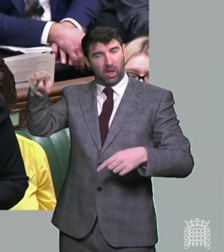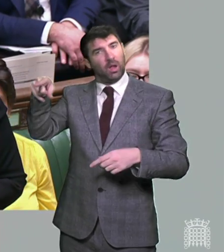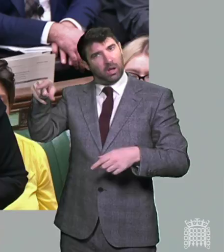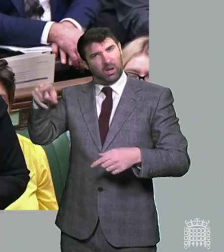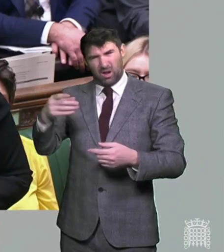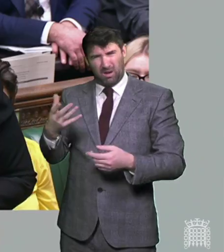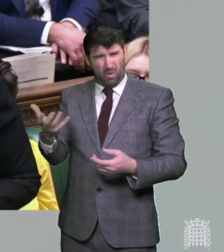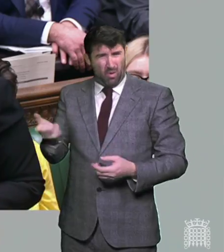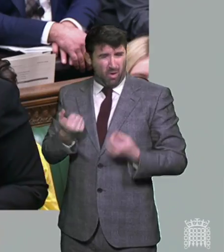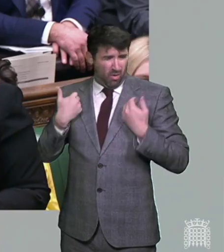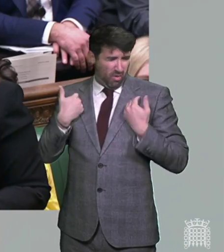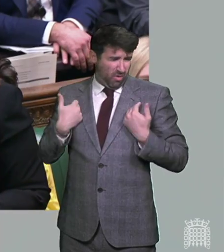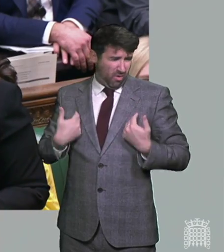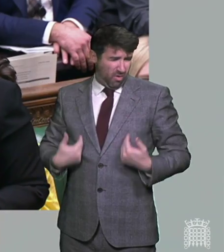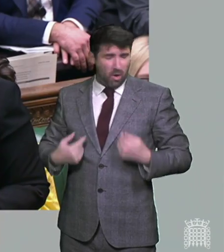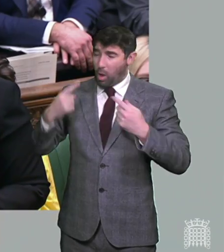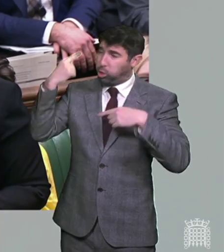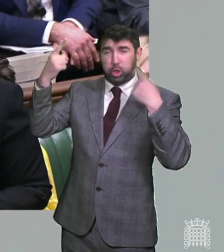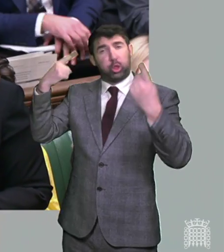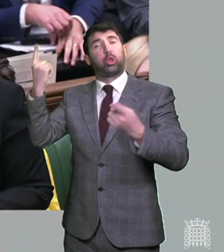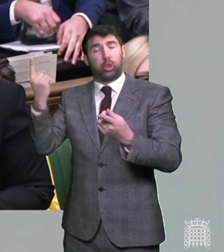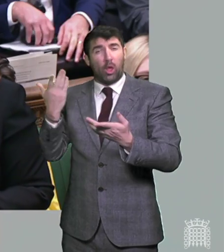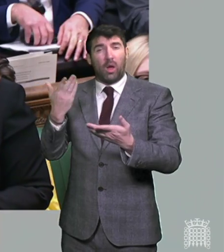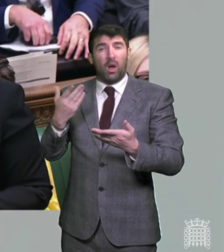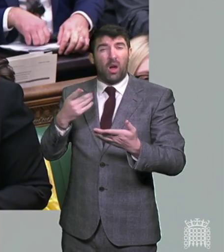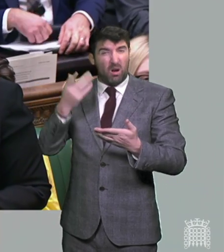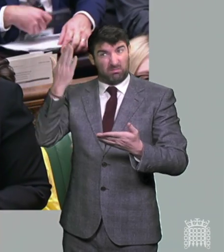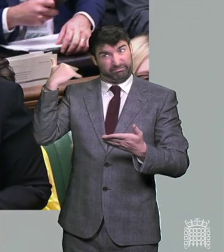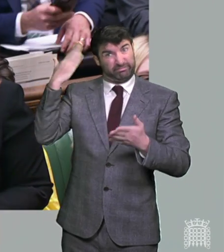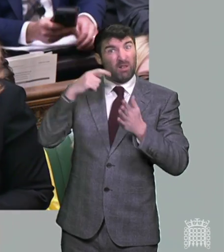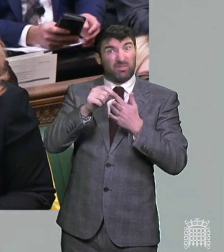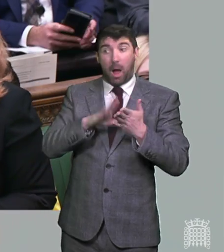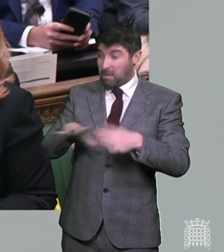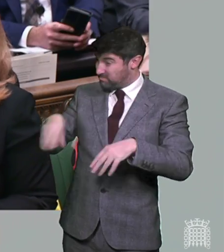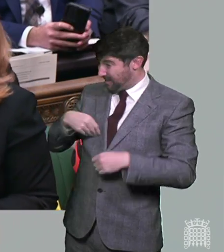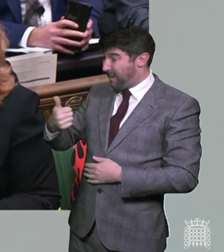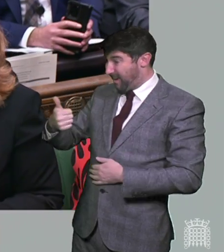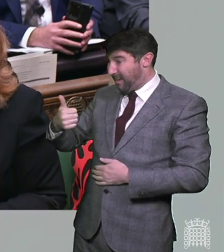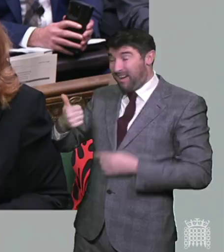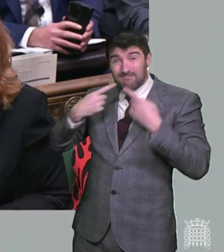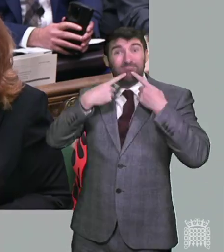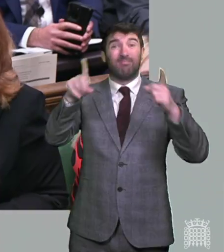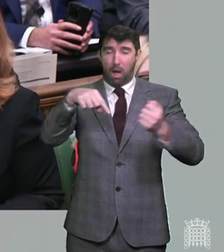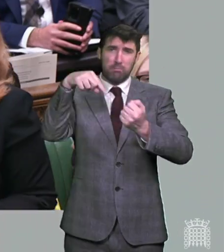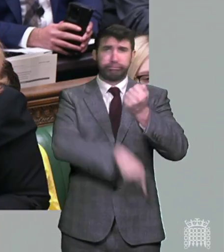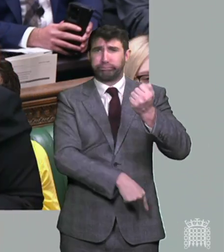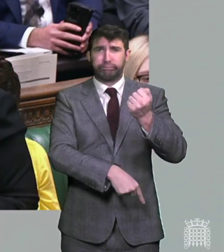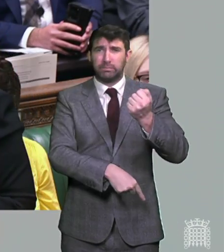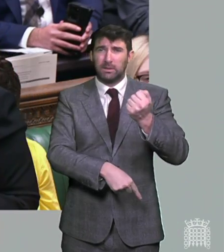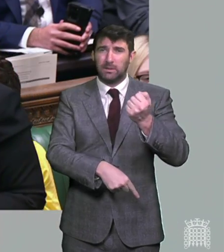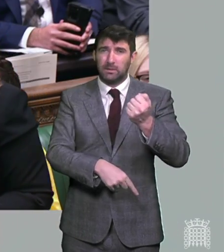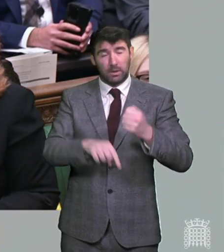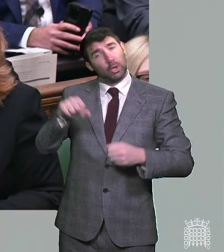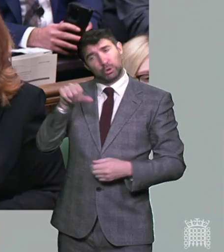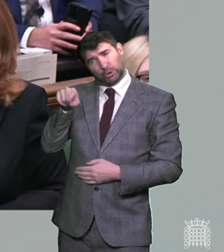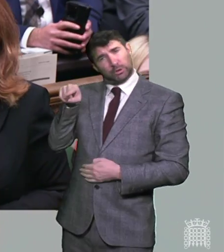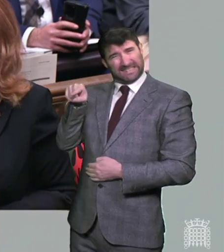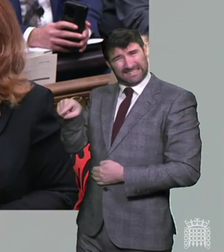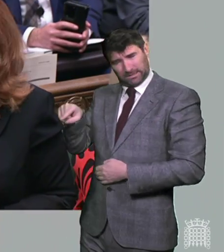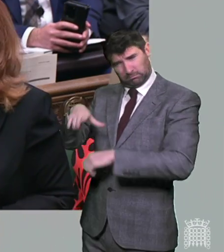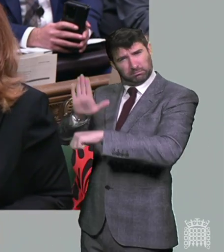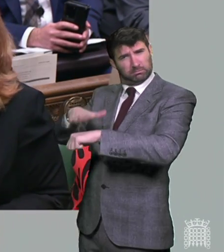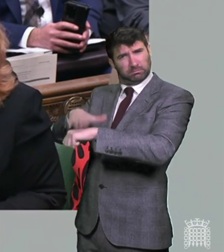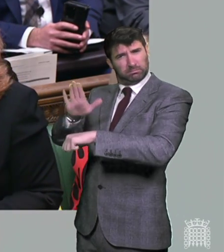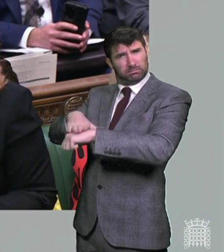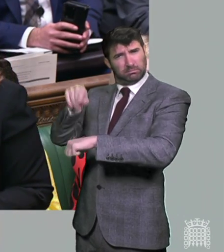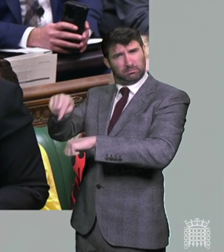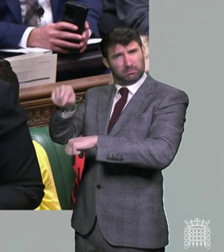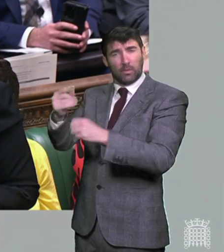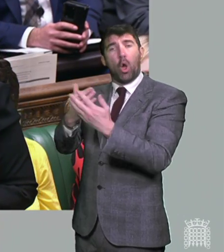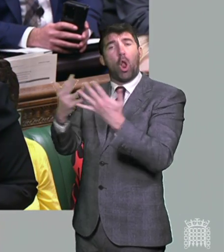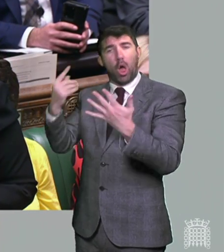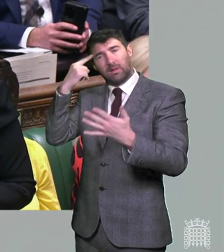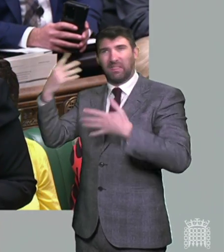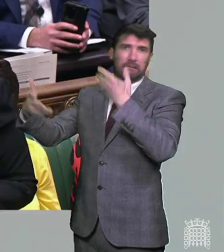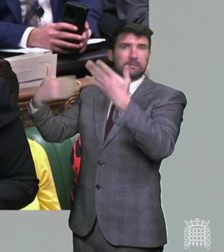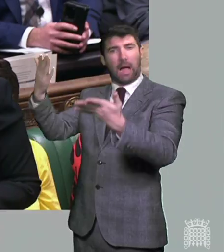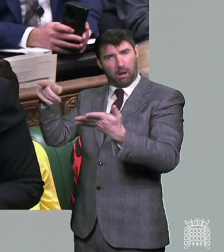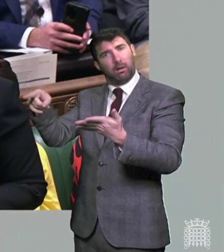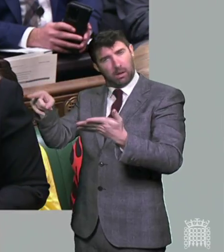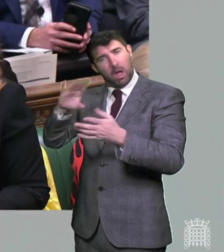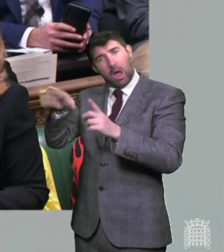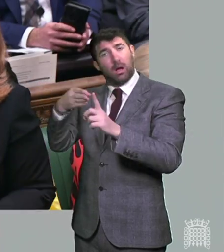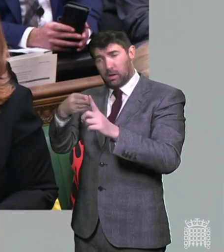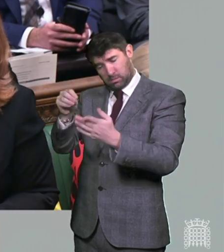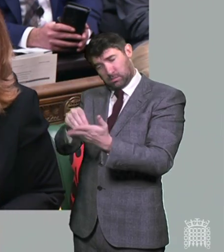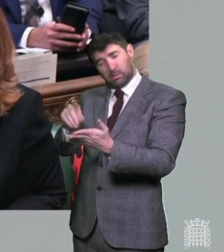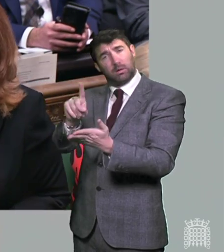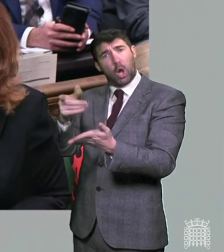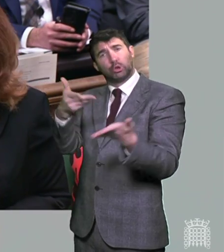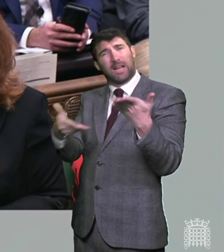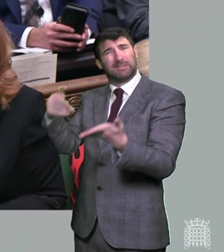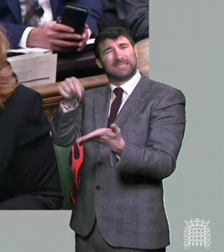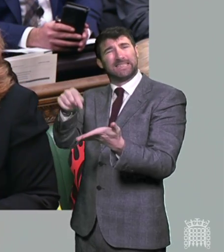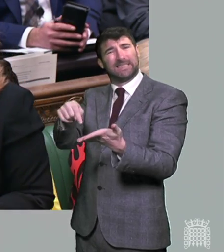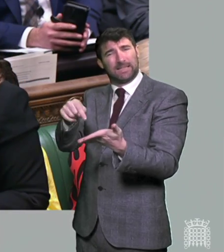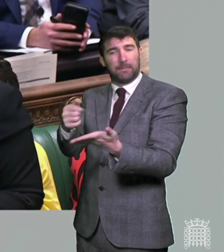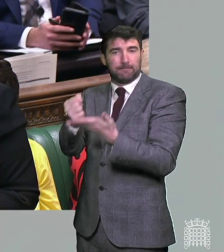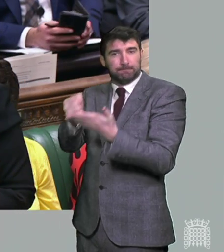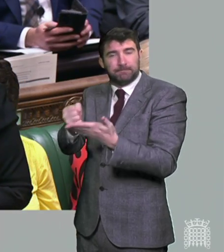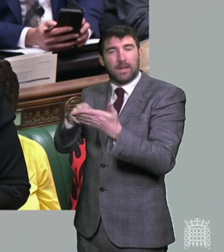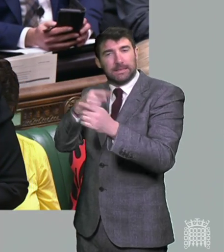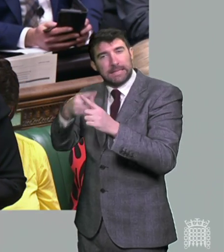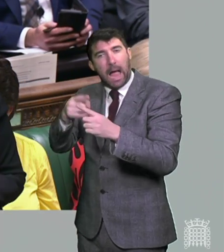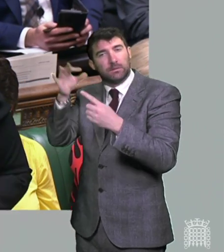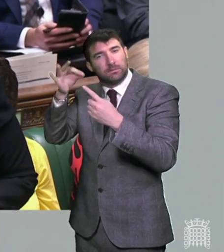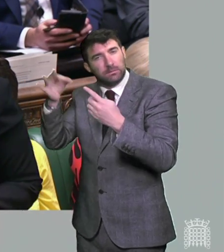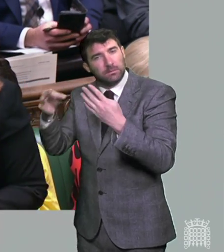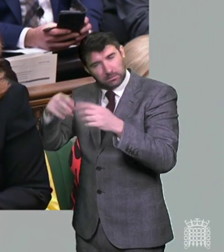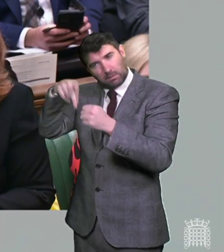Open Democracy reports that a former member of the Charity Commission board has called for the Institute of Economic Affairs to be stripped of its charitable status, saying that “the very purpose of the IEA—shrinking the state—is political”.Is it right that this body receives charitable tax status?